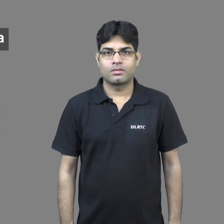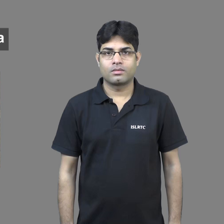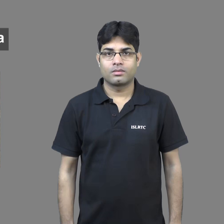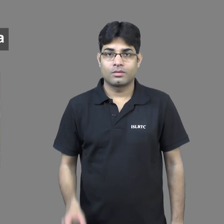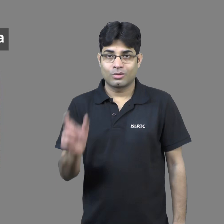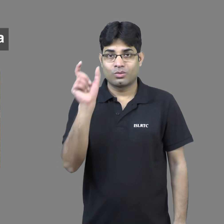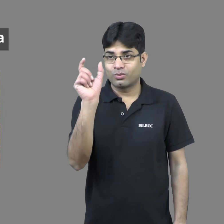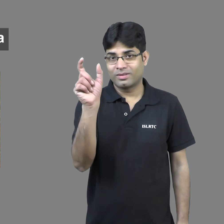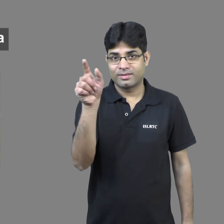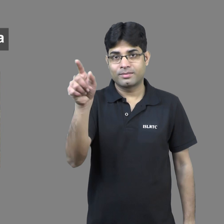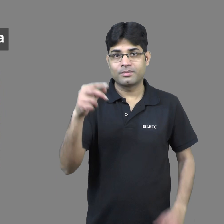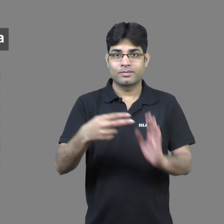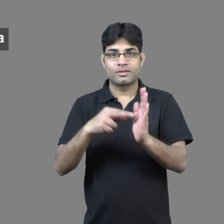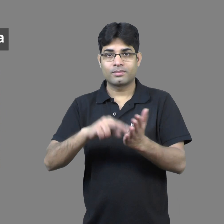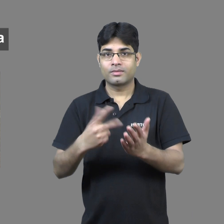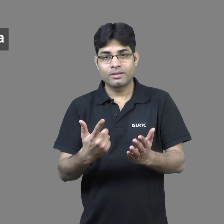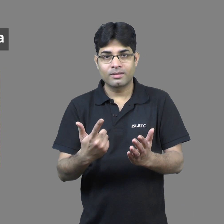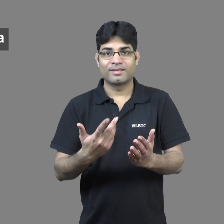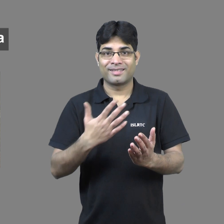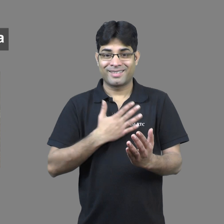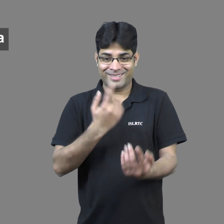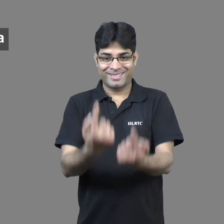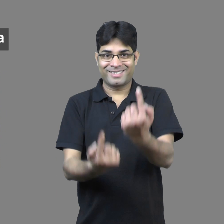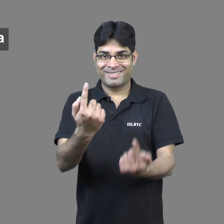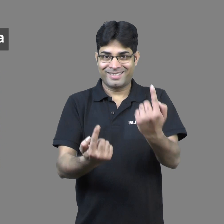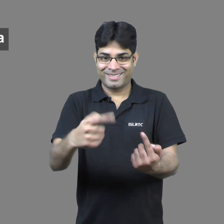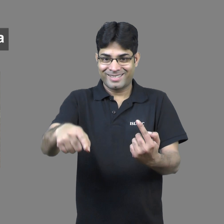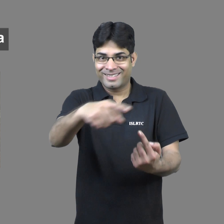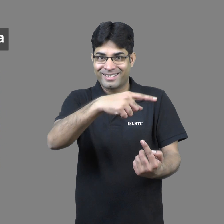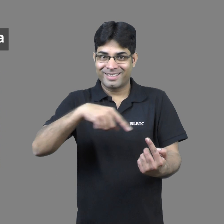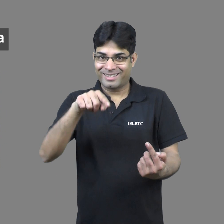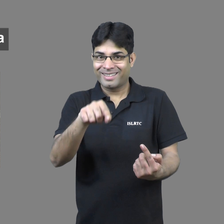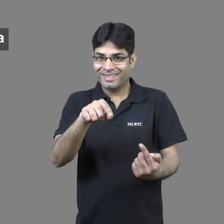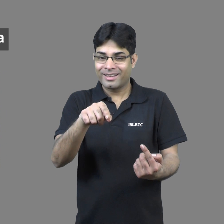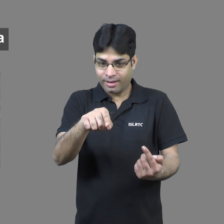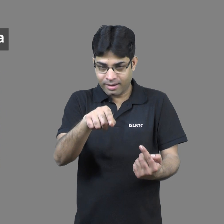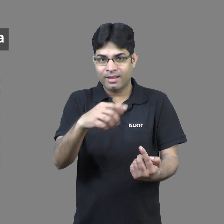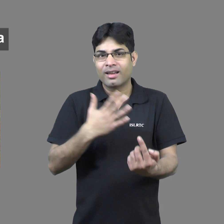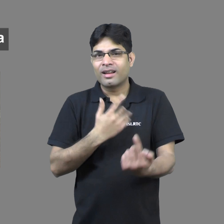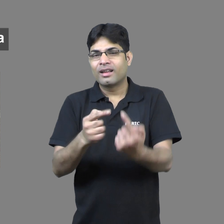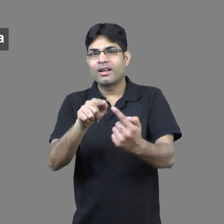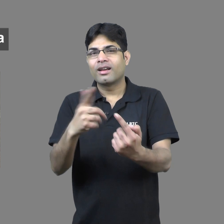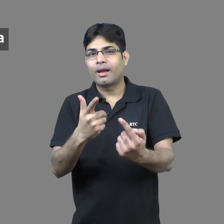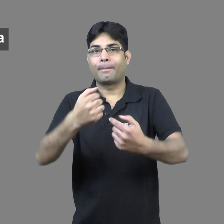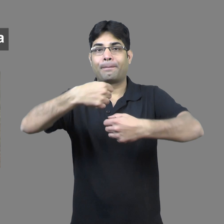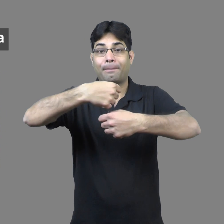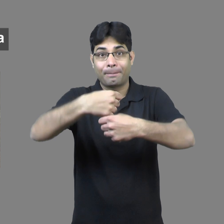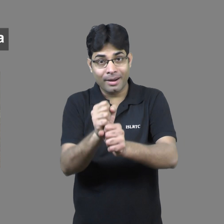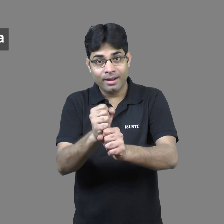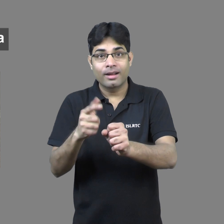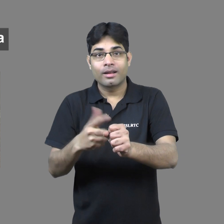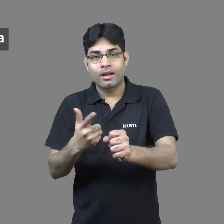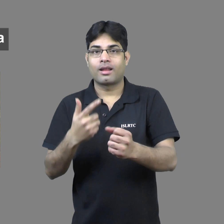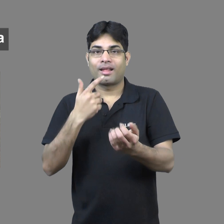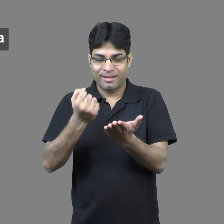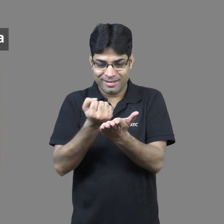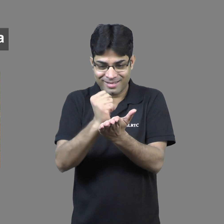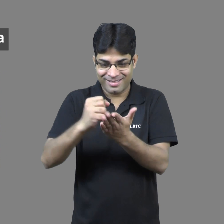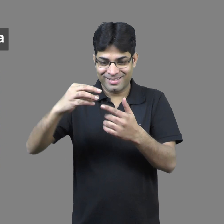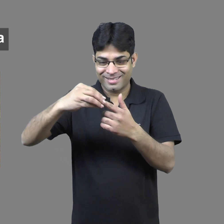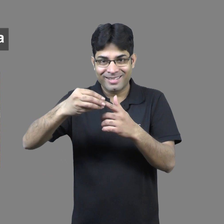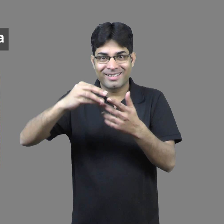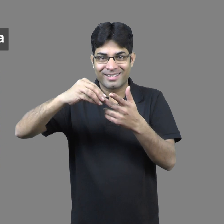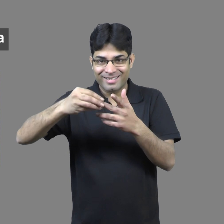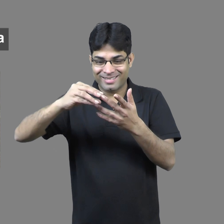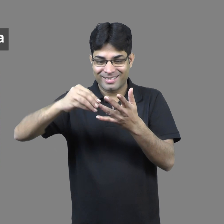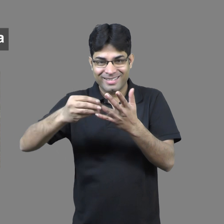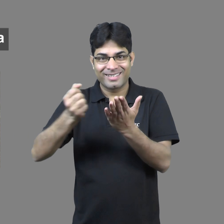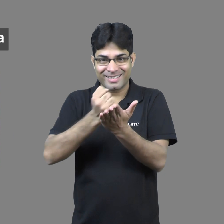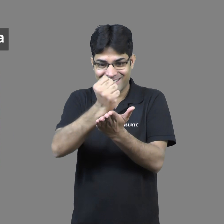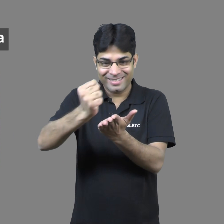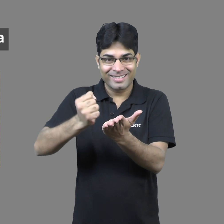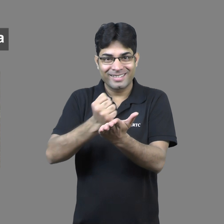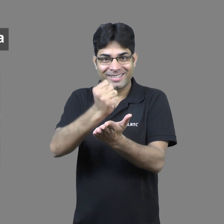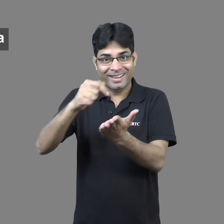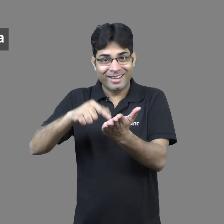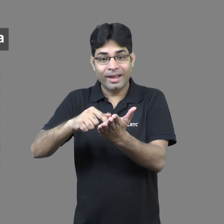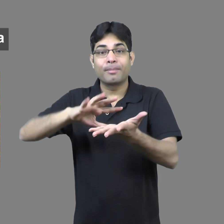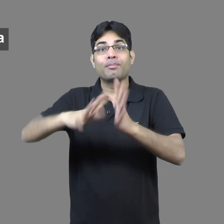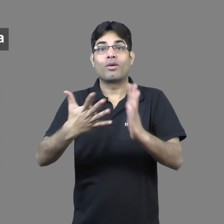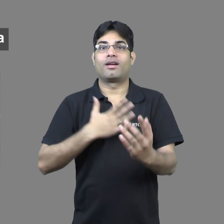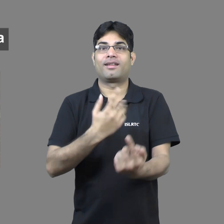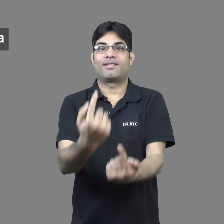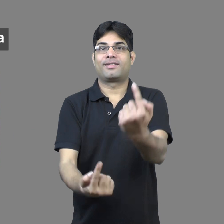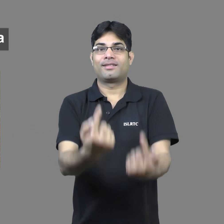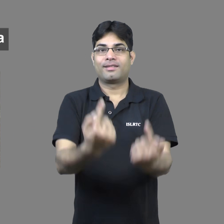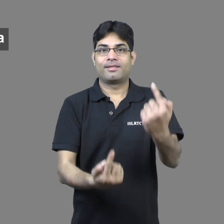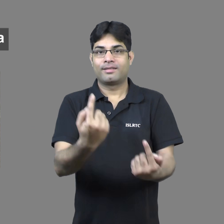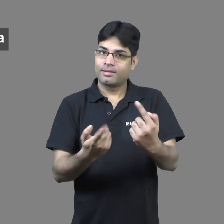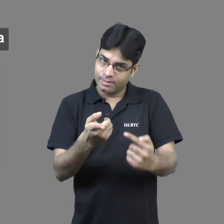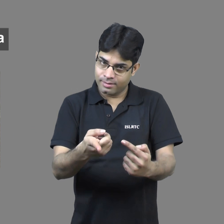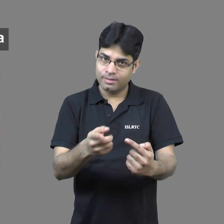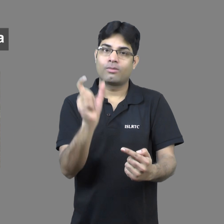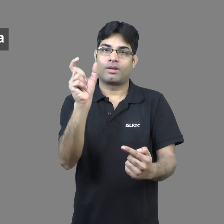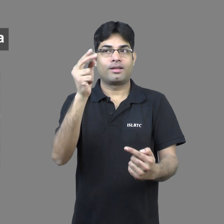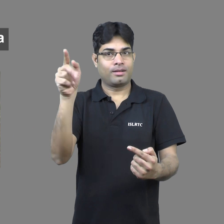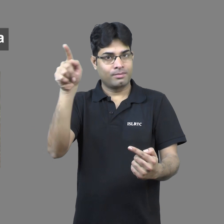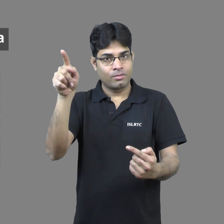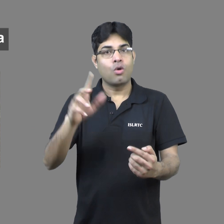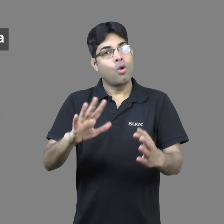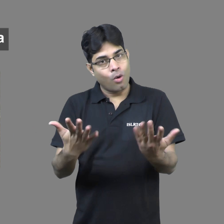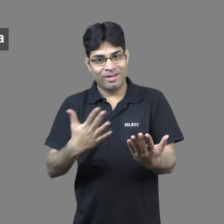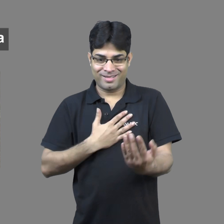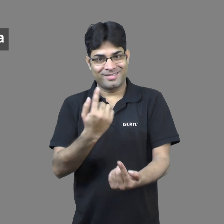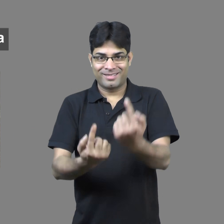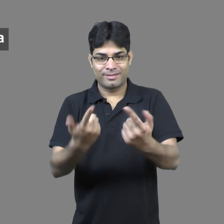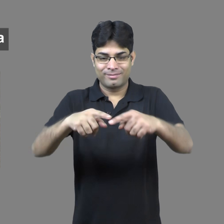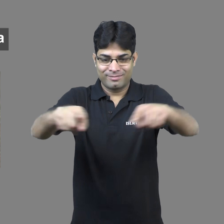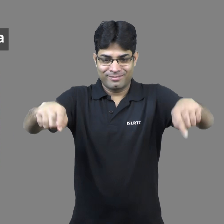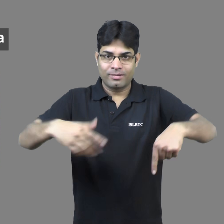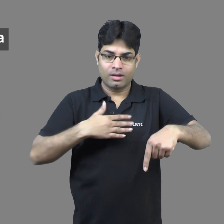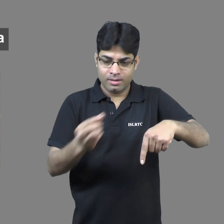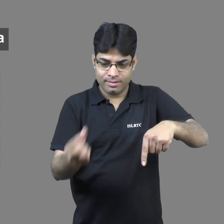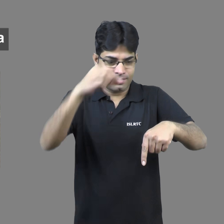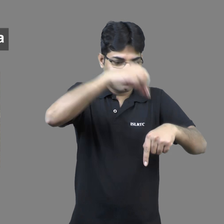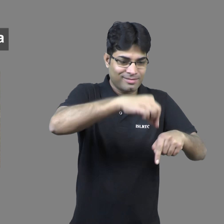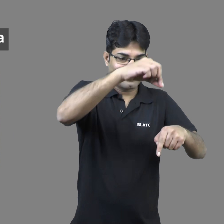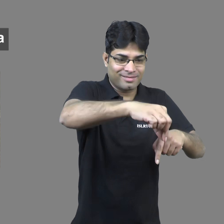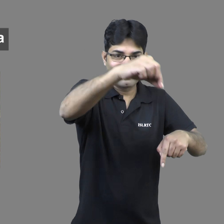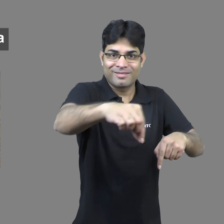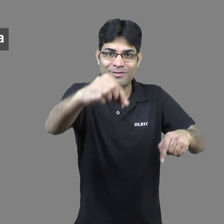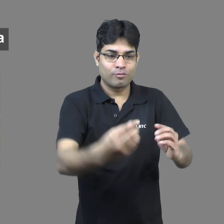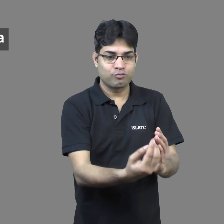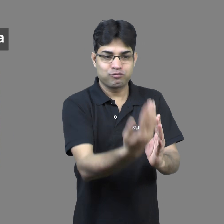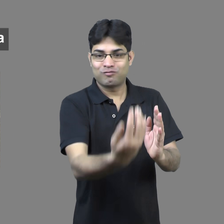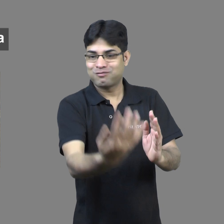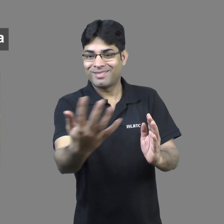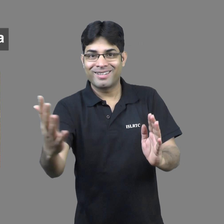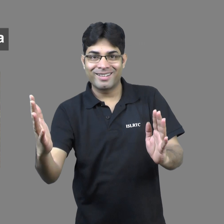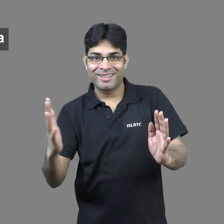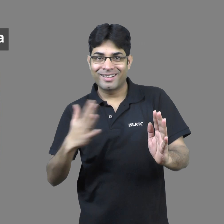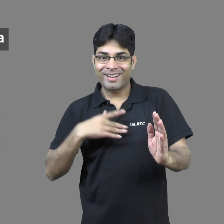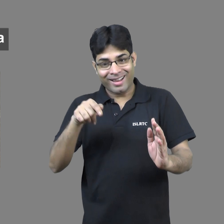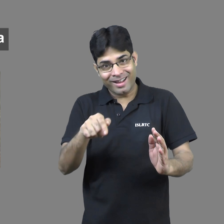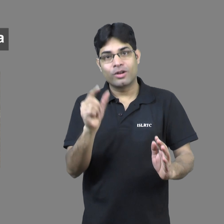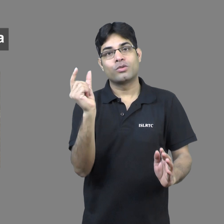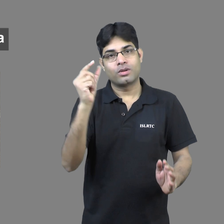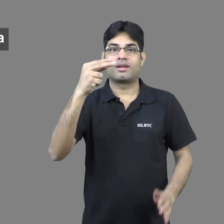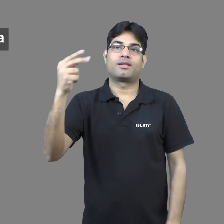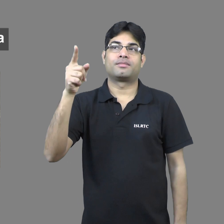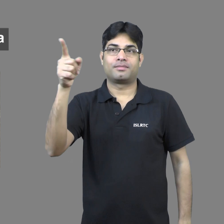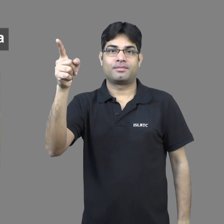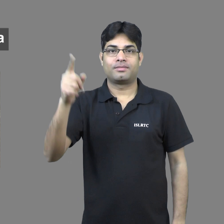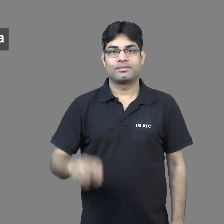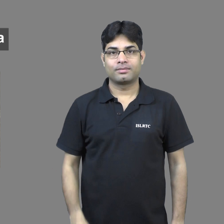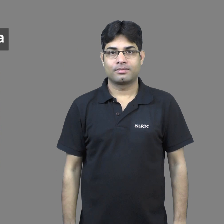Lawsonia Alba